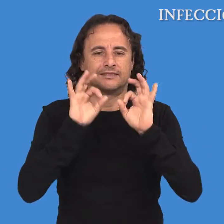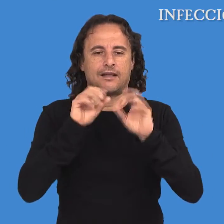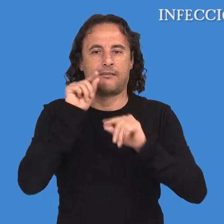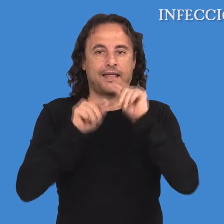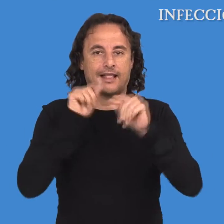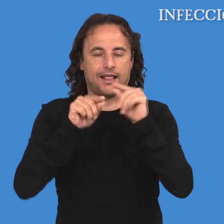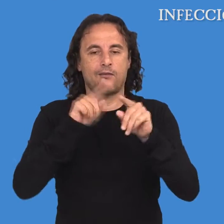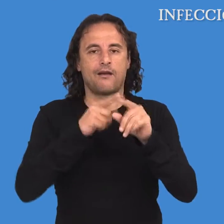virus